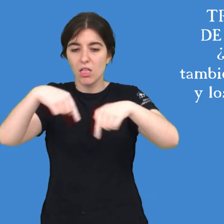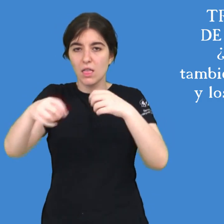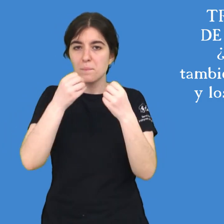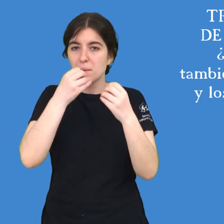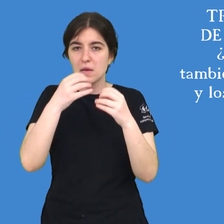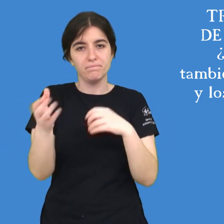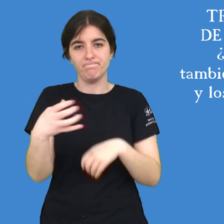bien